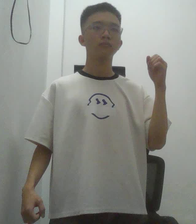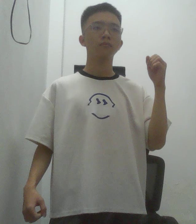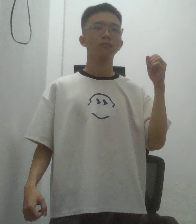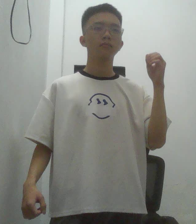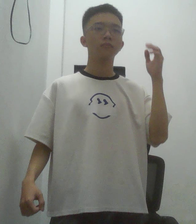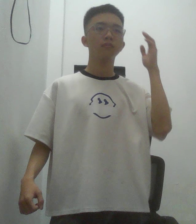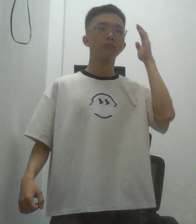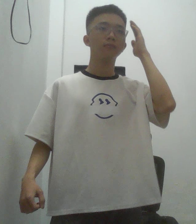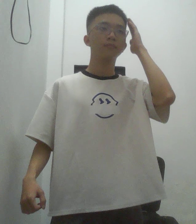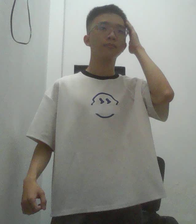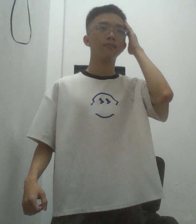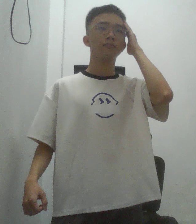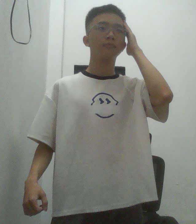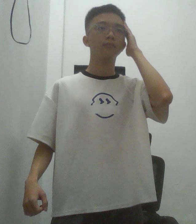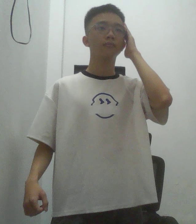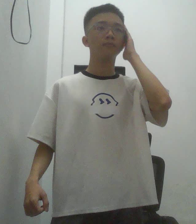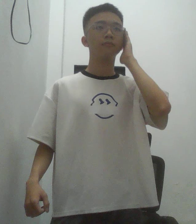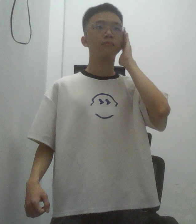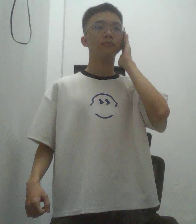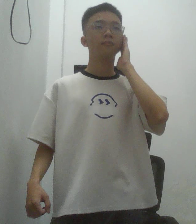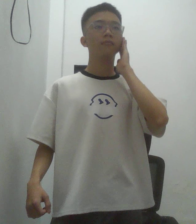dep